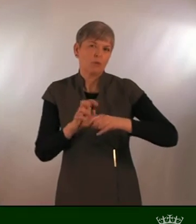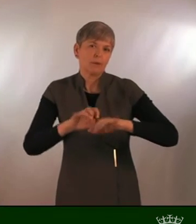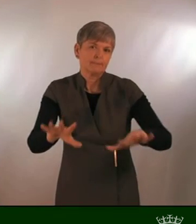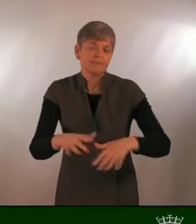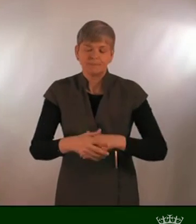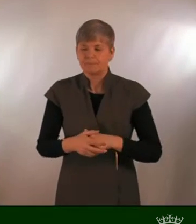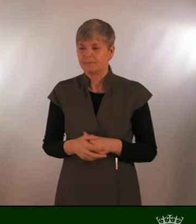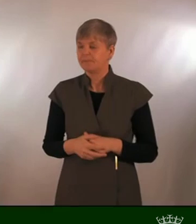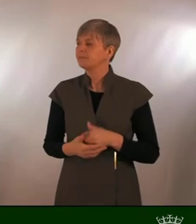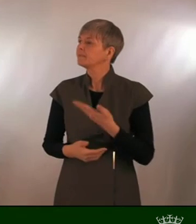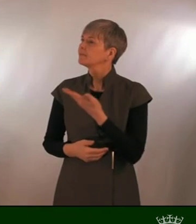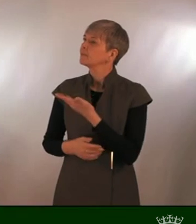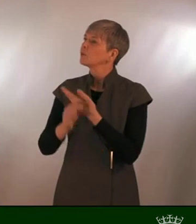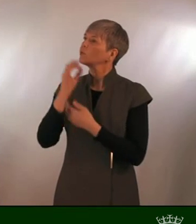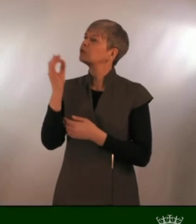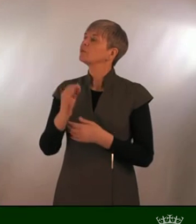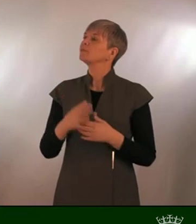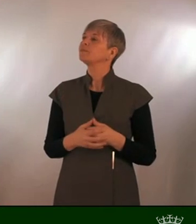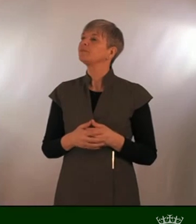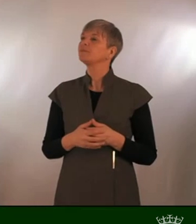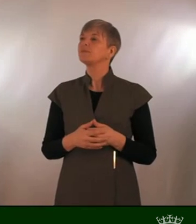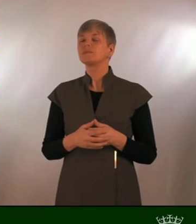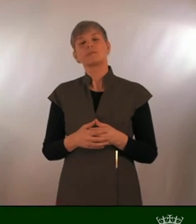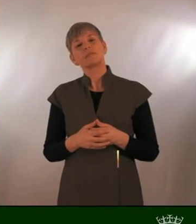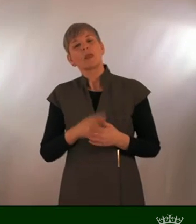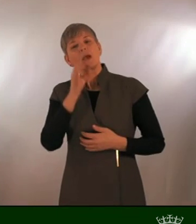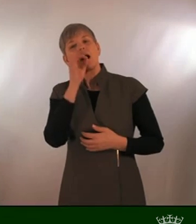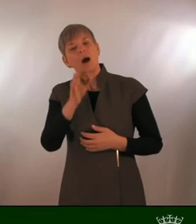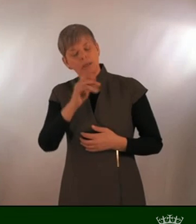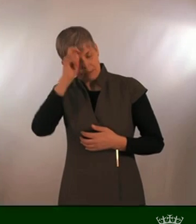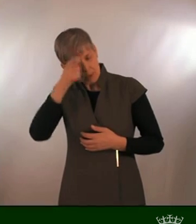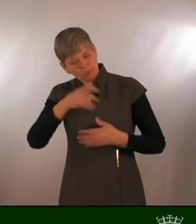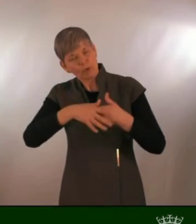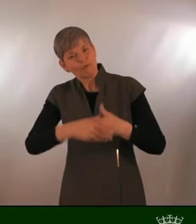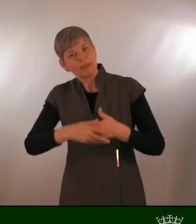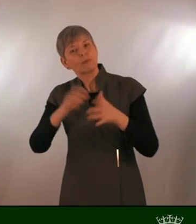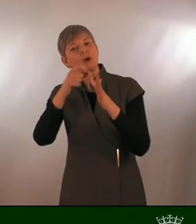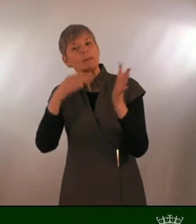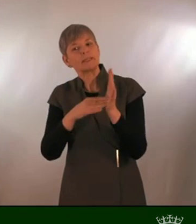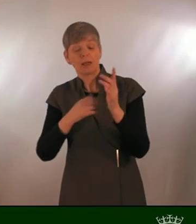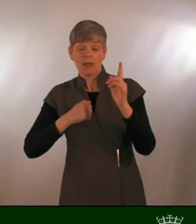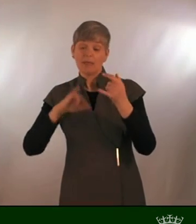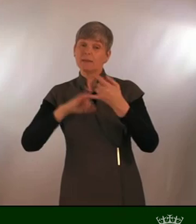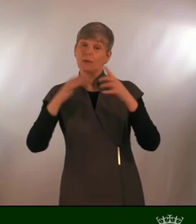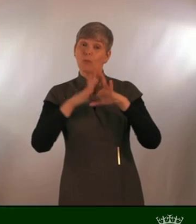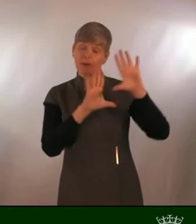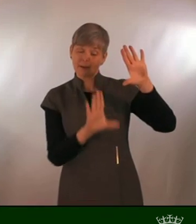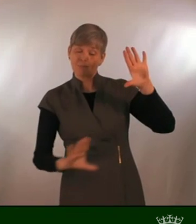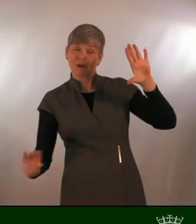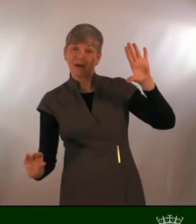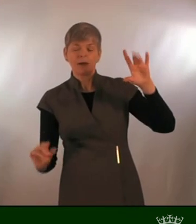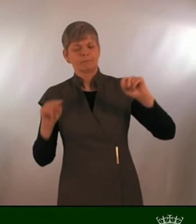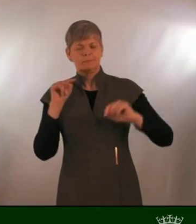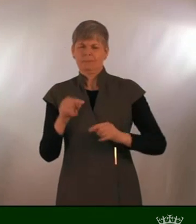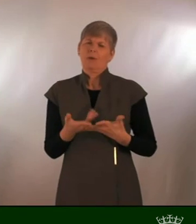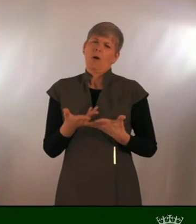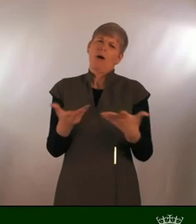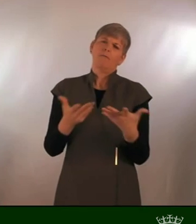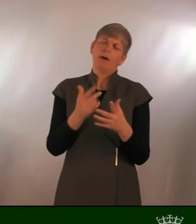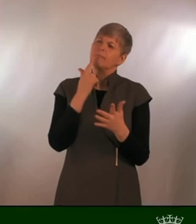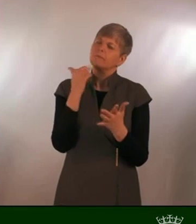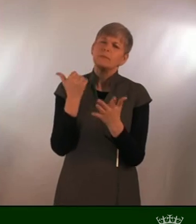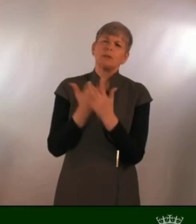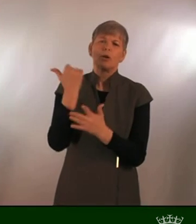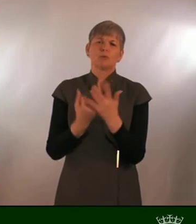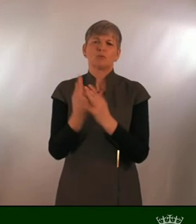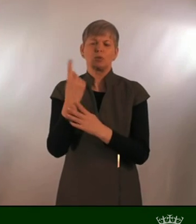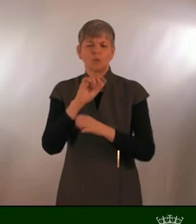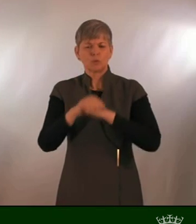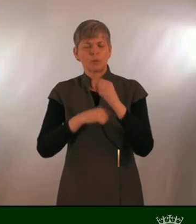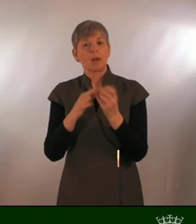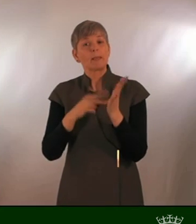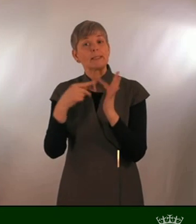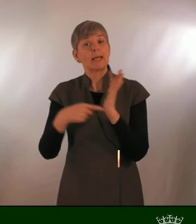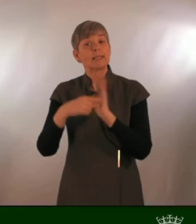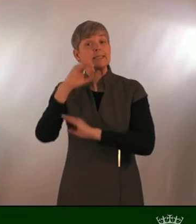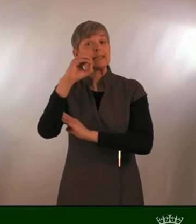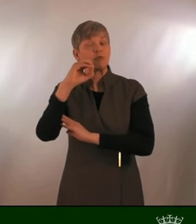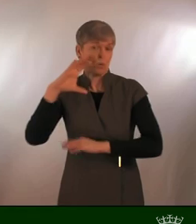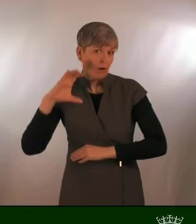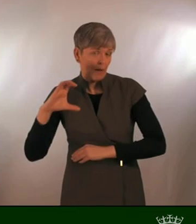Does my right honourable Friend the Prime Minister agree that the great south-west has a fantastic opportunity to become the first region to become not just net zero but net negative?